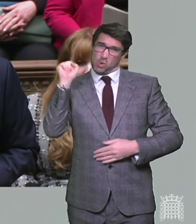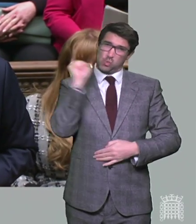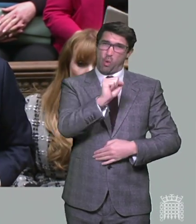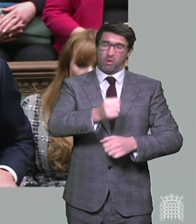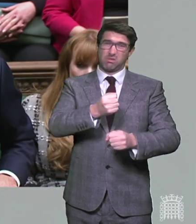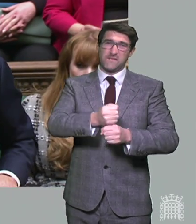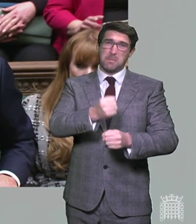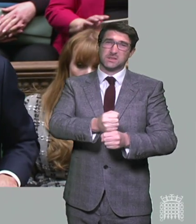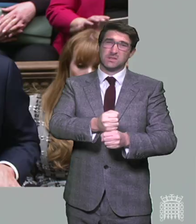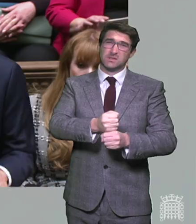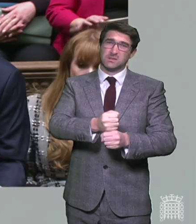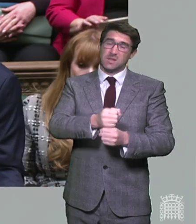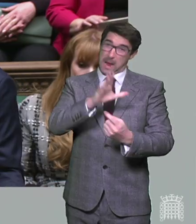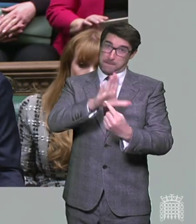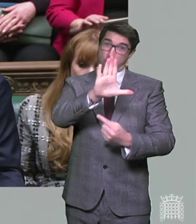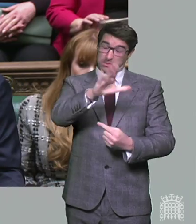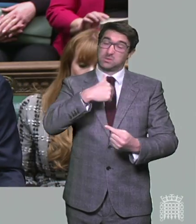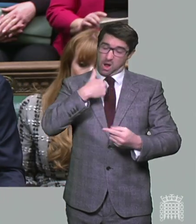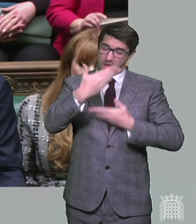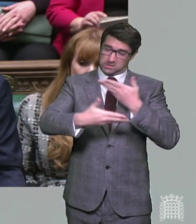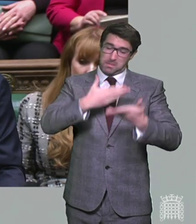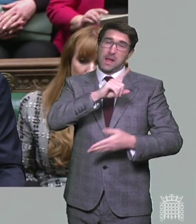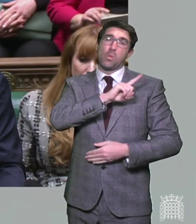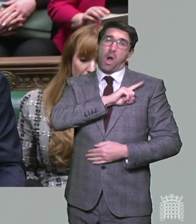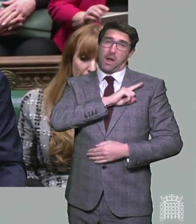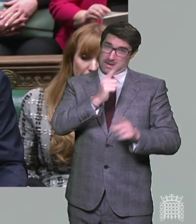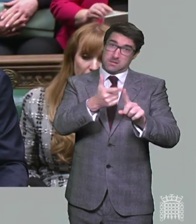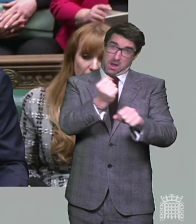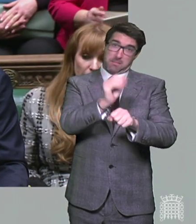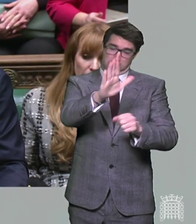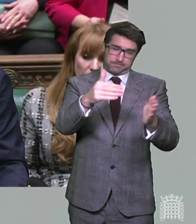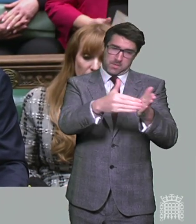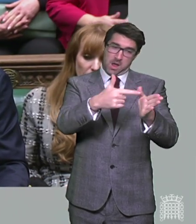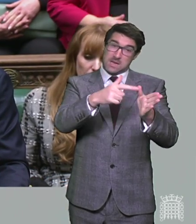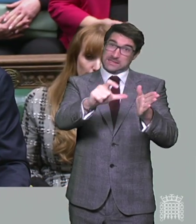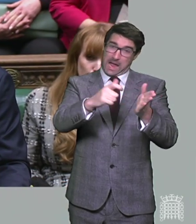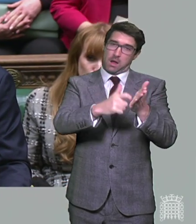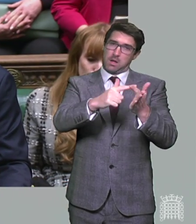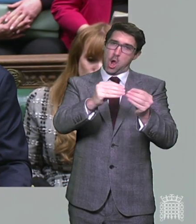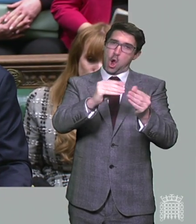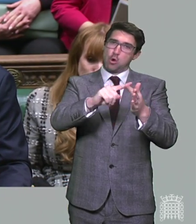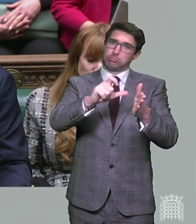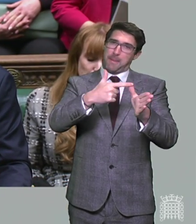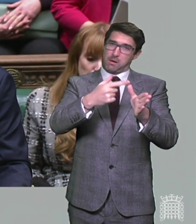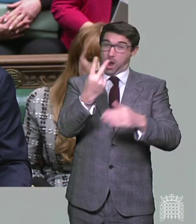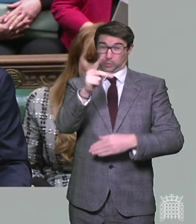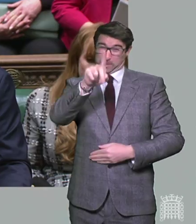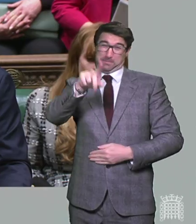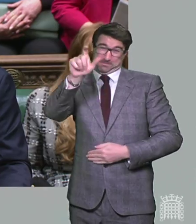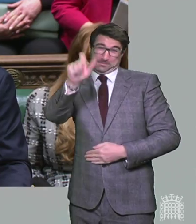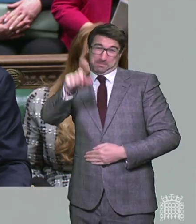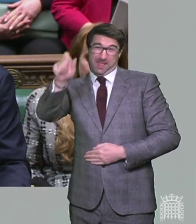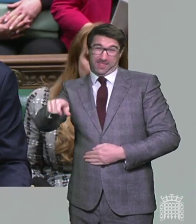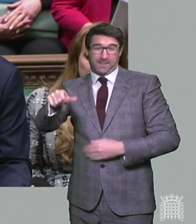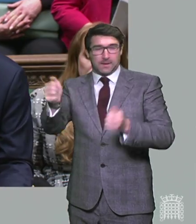This is why it matters: a few weeks ago, Zach and Rebecca from Wolverhampton were all set to buy their first home.